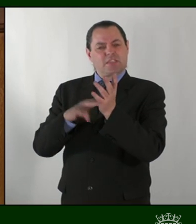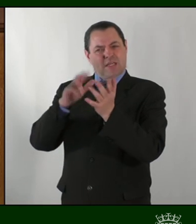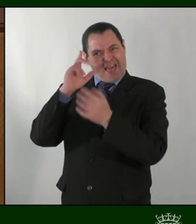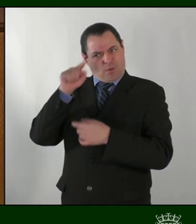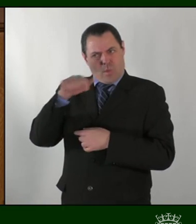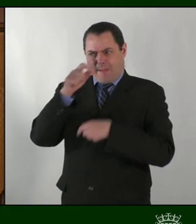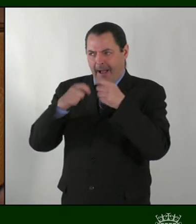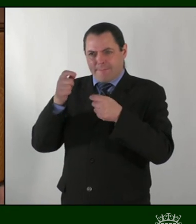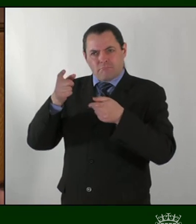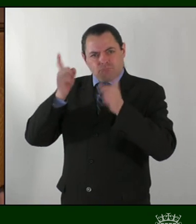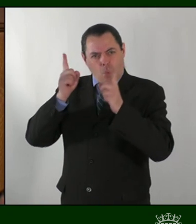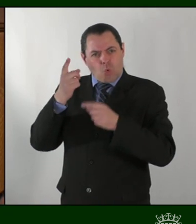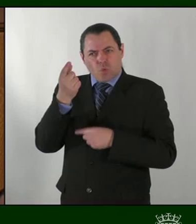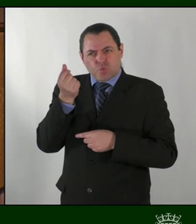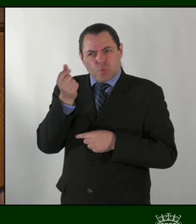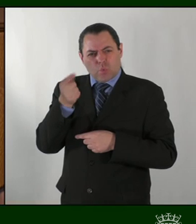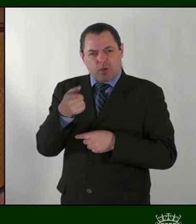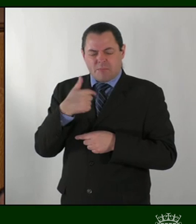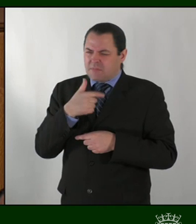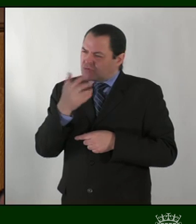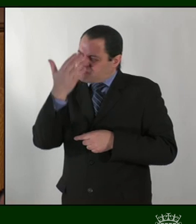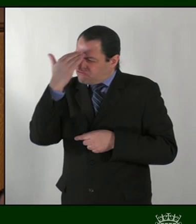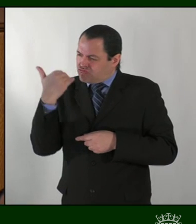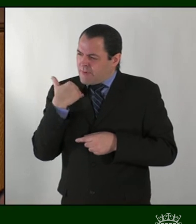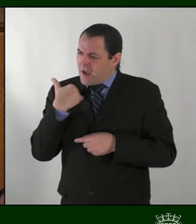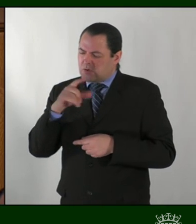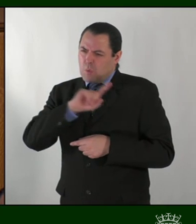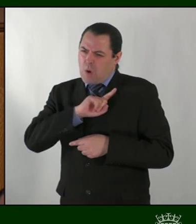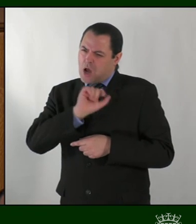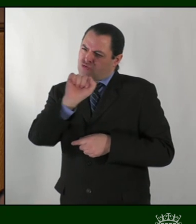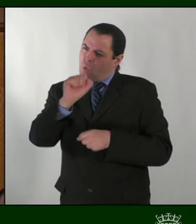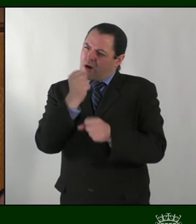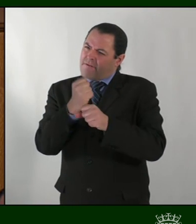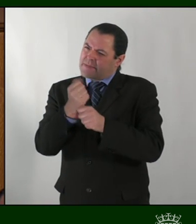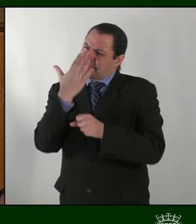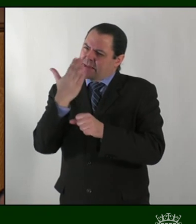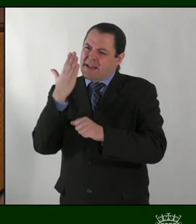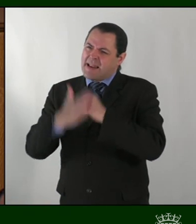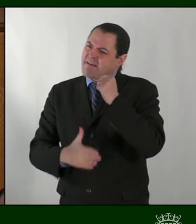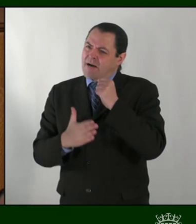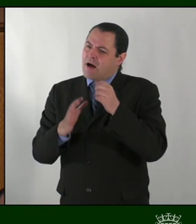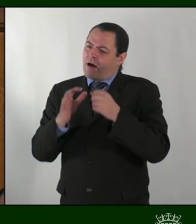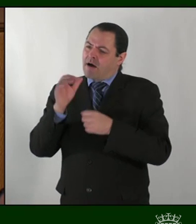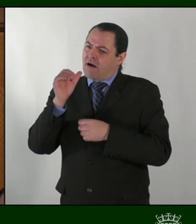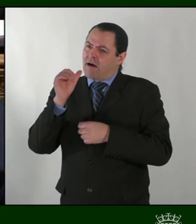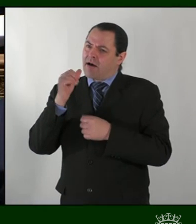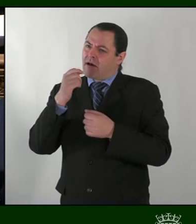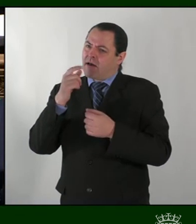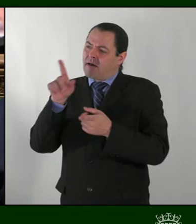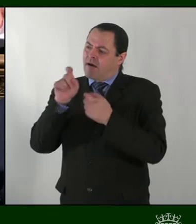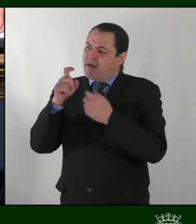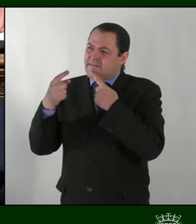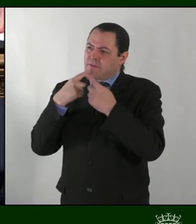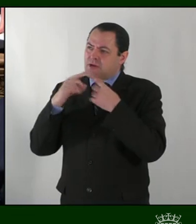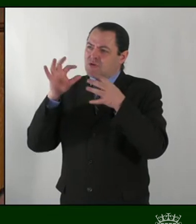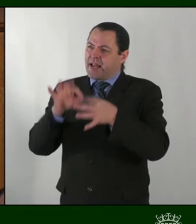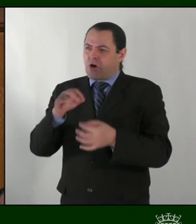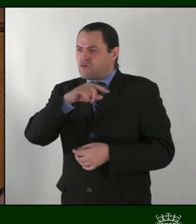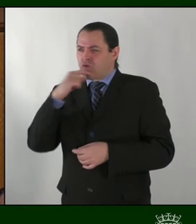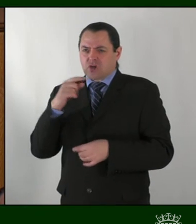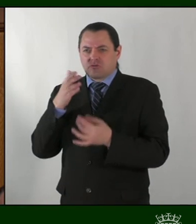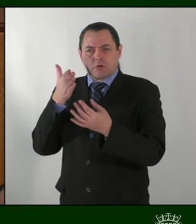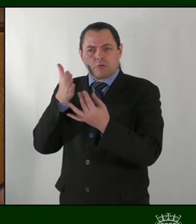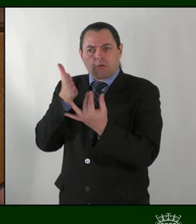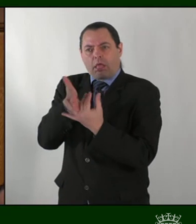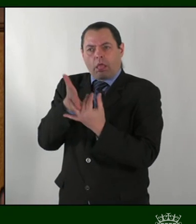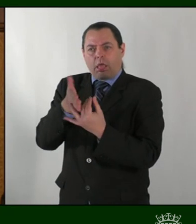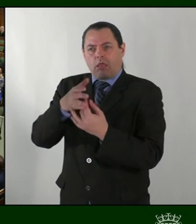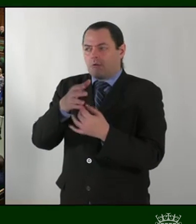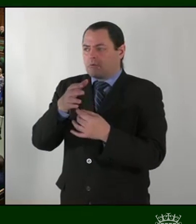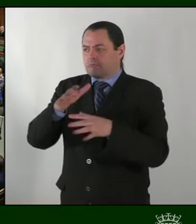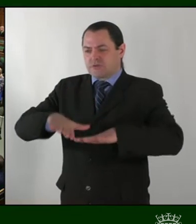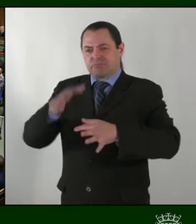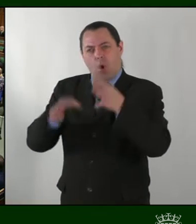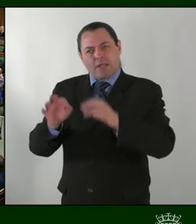Will the Prime Minister remind the House once more why his Government have yet to publish the Intelligence and Security Committee’s report into alleged Russian interference in UK politics?